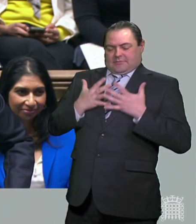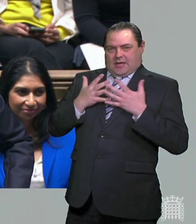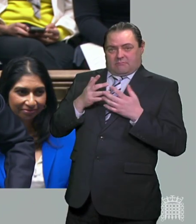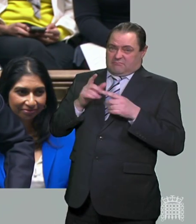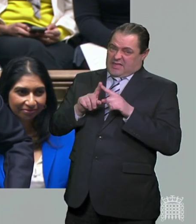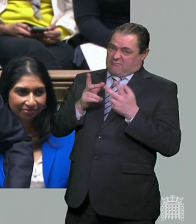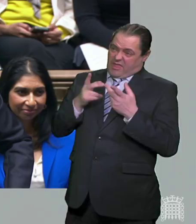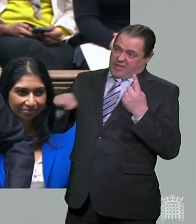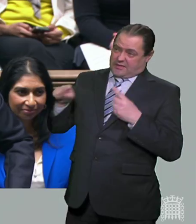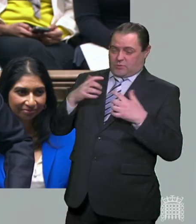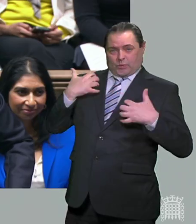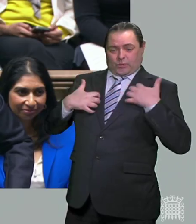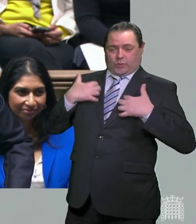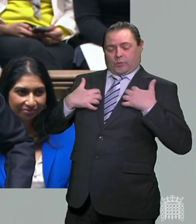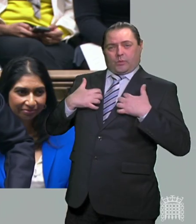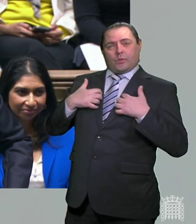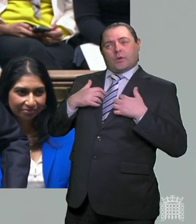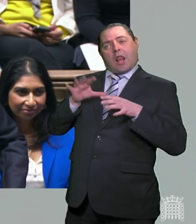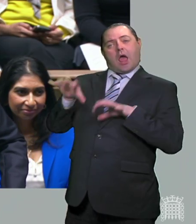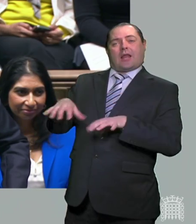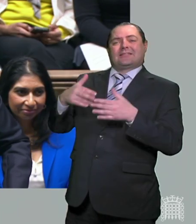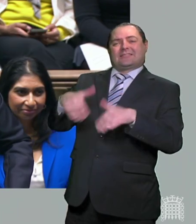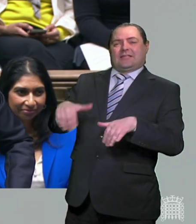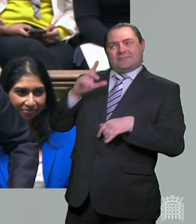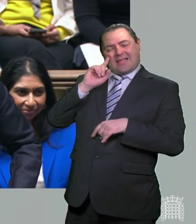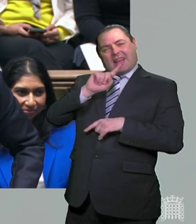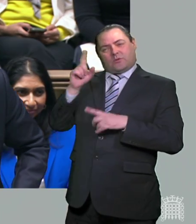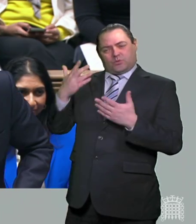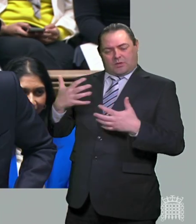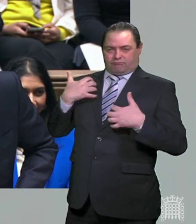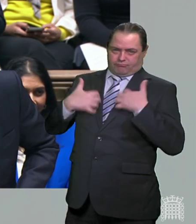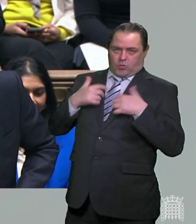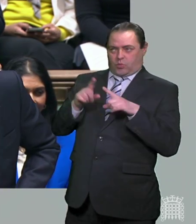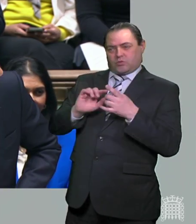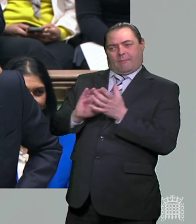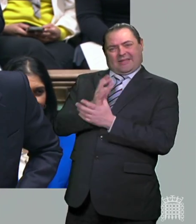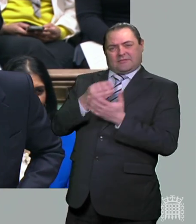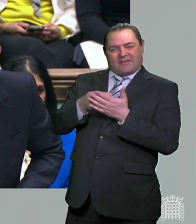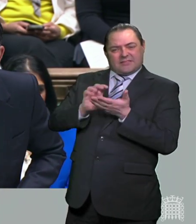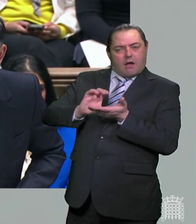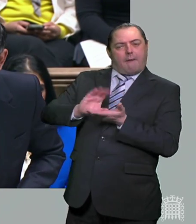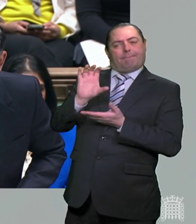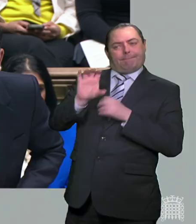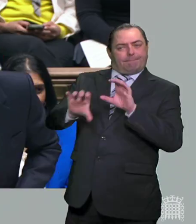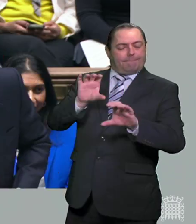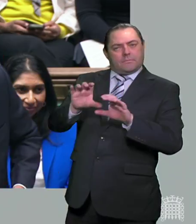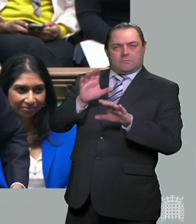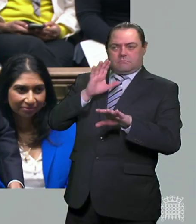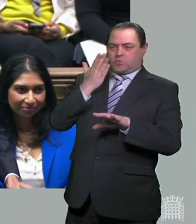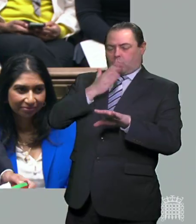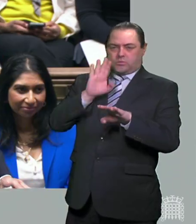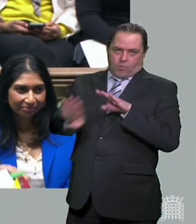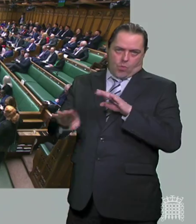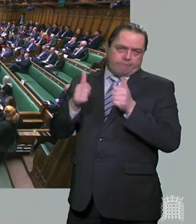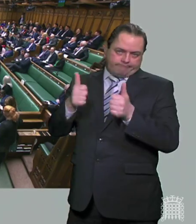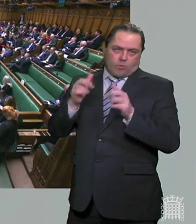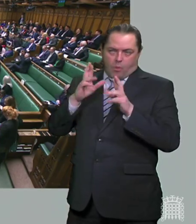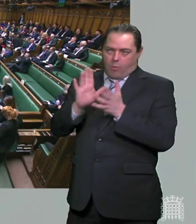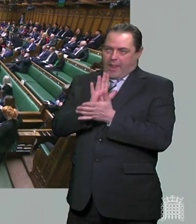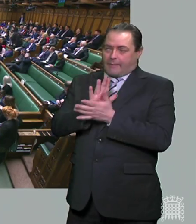I am looking forward to seeing the Lionesses later today, and the Government are pleased to announce today more funding and more support for sport in schools, which I hope she will warmly welcome.